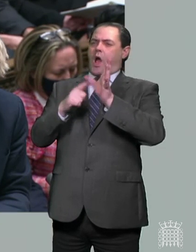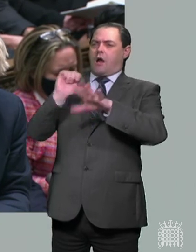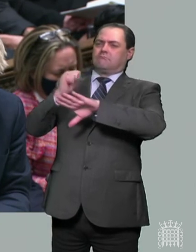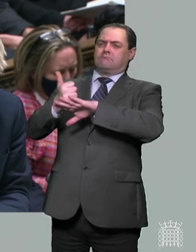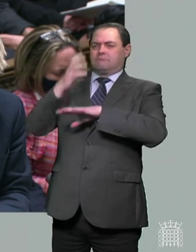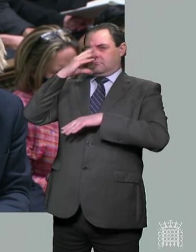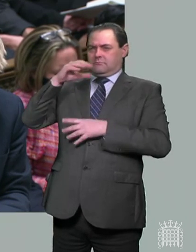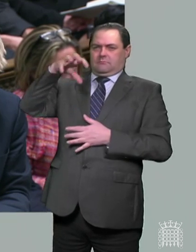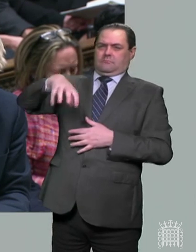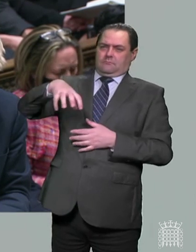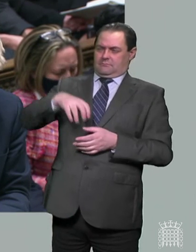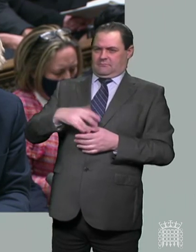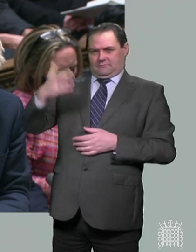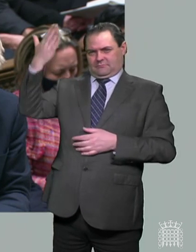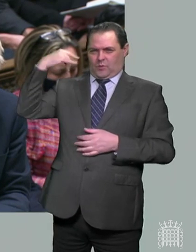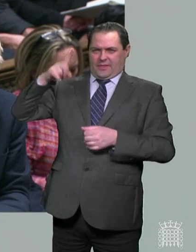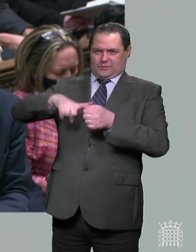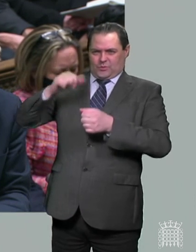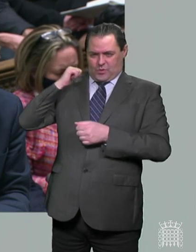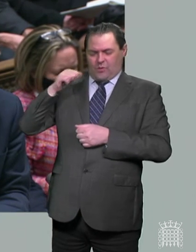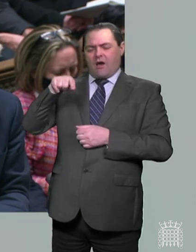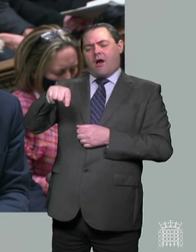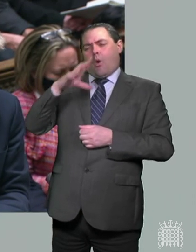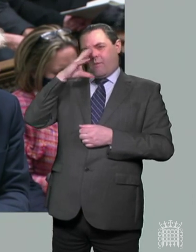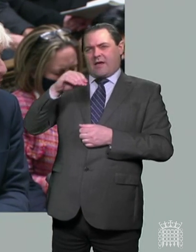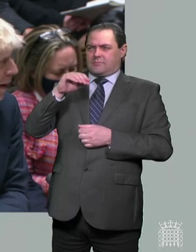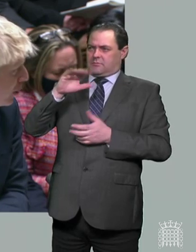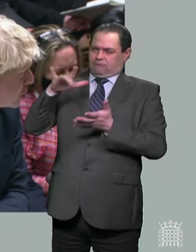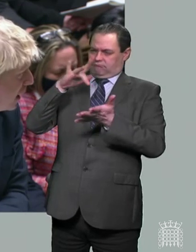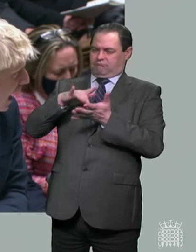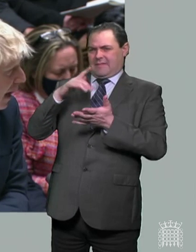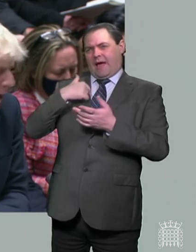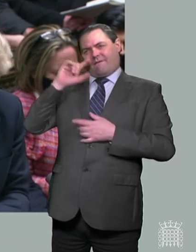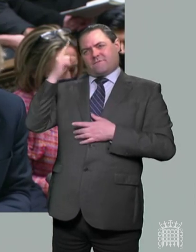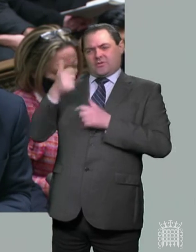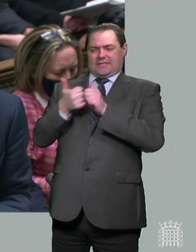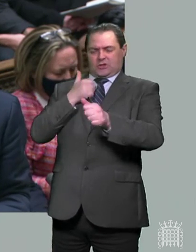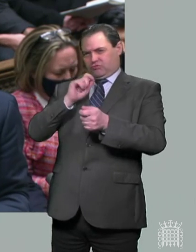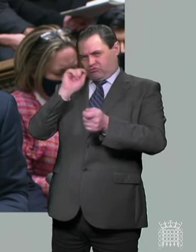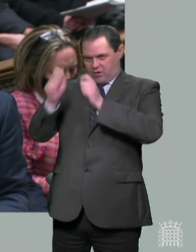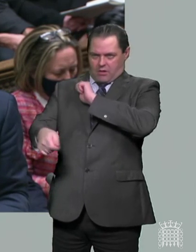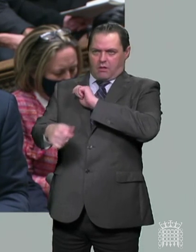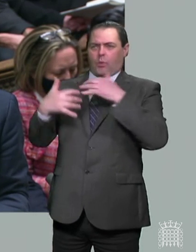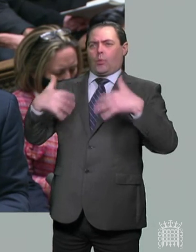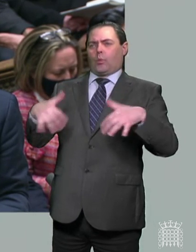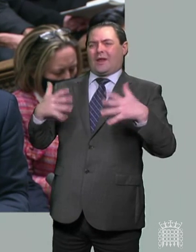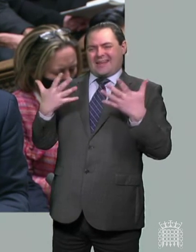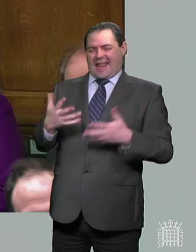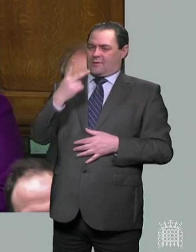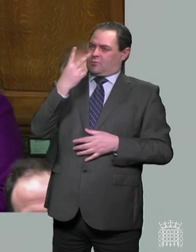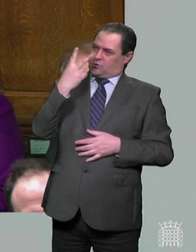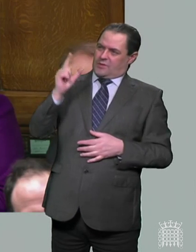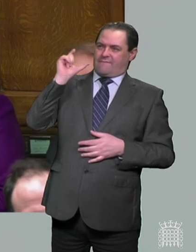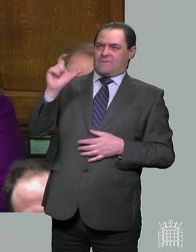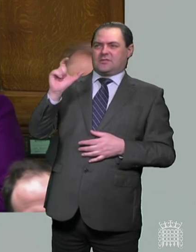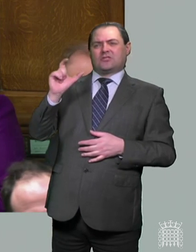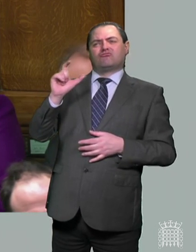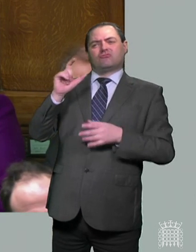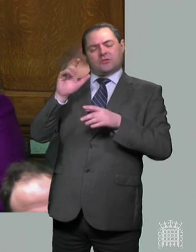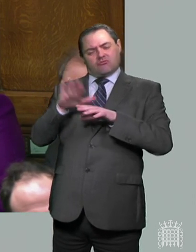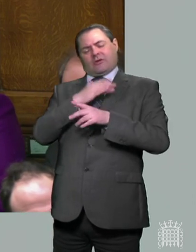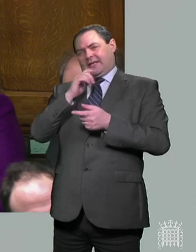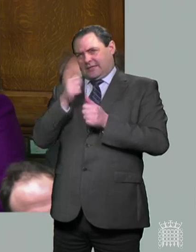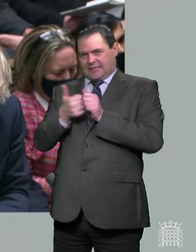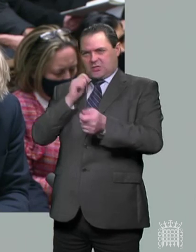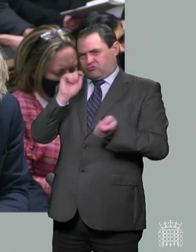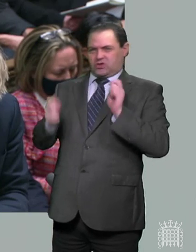She is completely right; Wolverhampton and the Black Country were at the heart of the first industrial revolution and they are at the heart of the current 21st-century green industrial revolution.